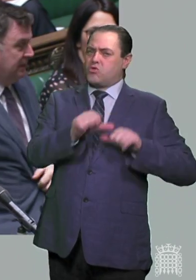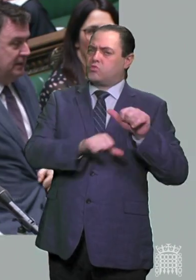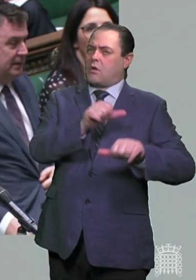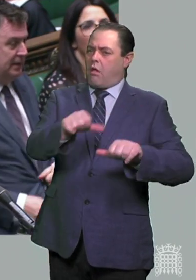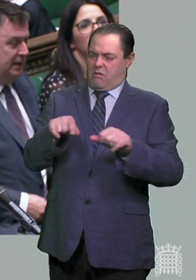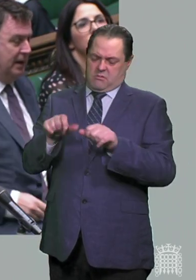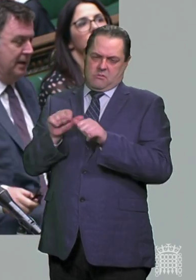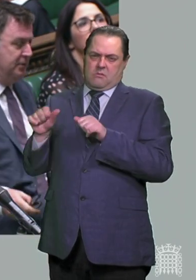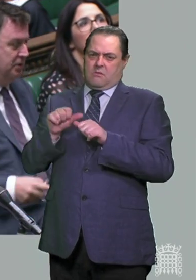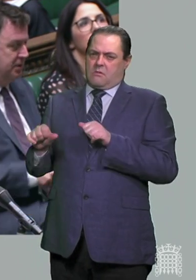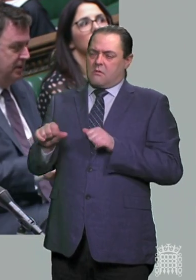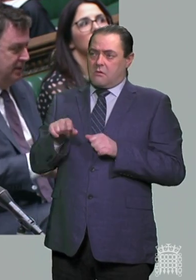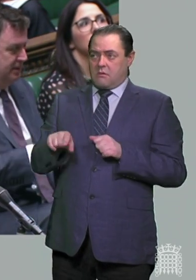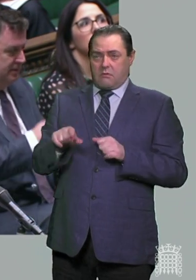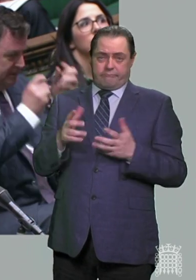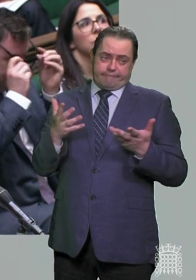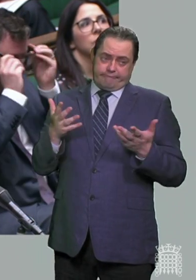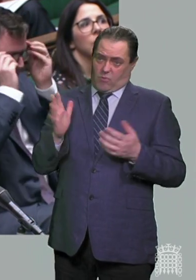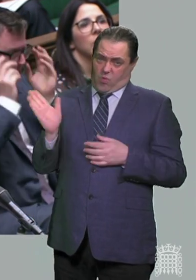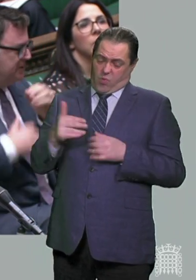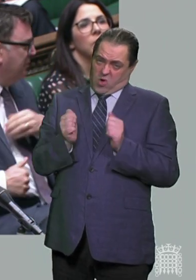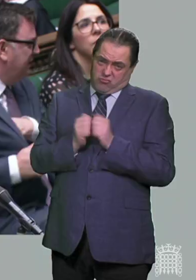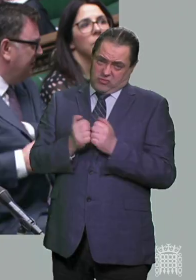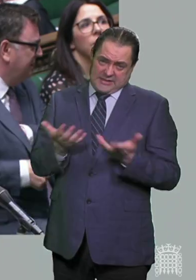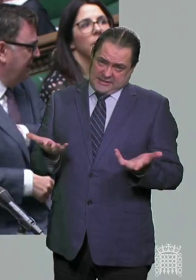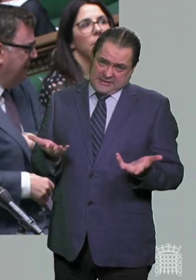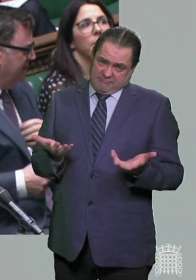I do not think that anyone can reasonably argue otherwise.